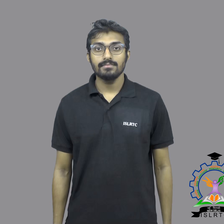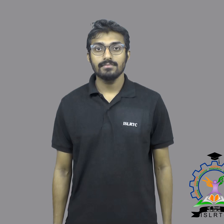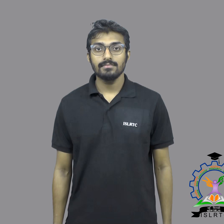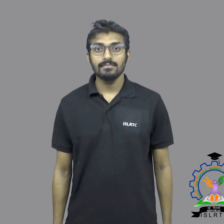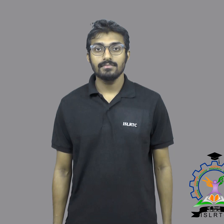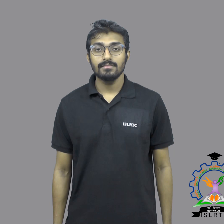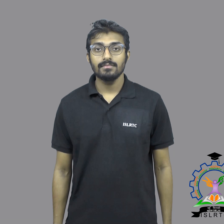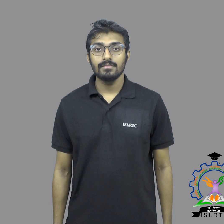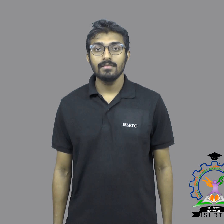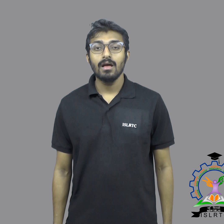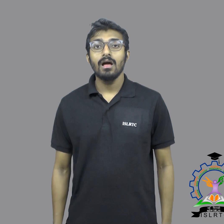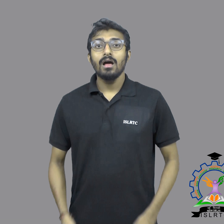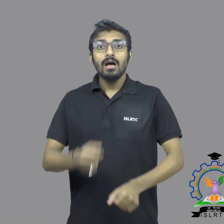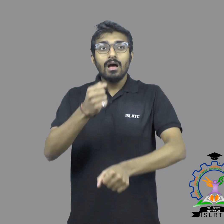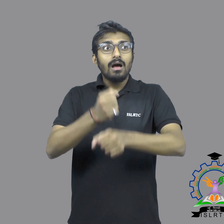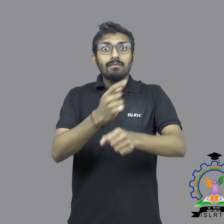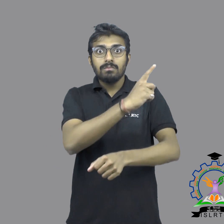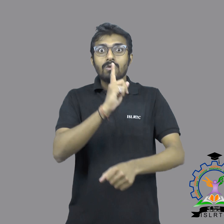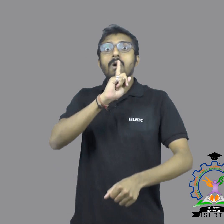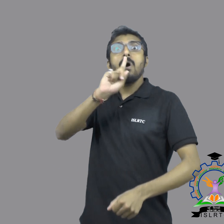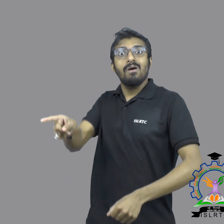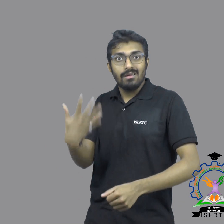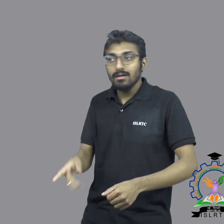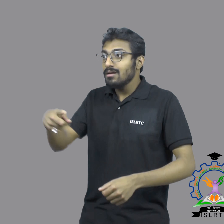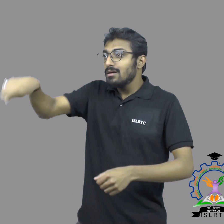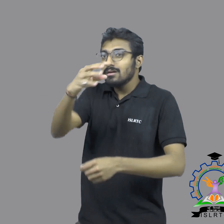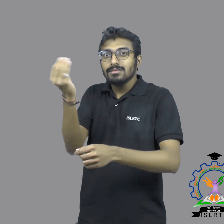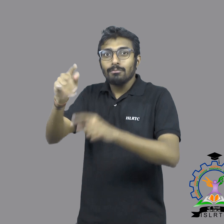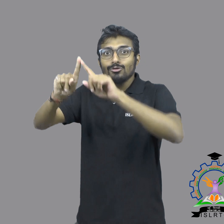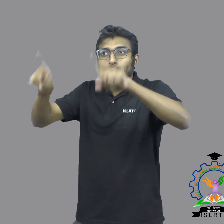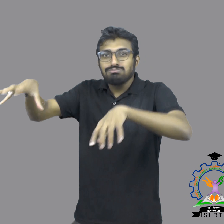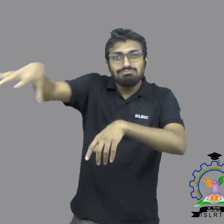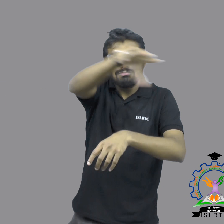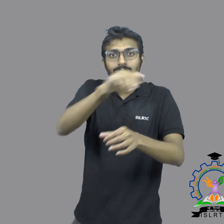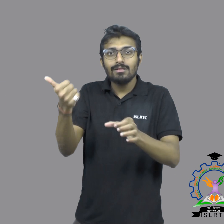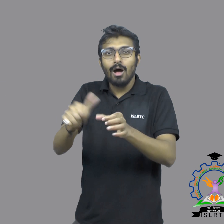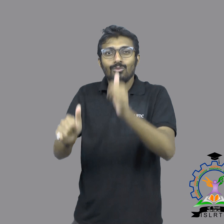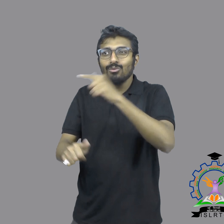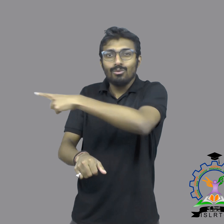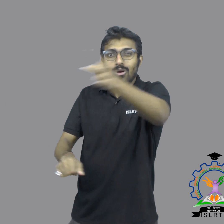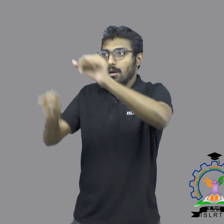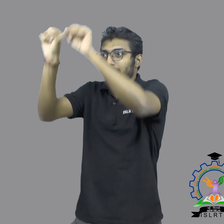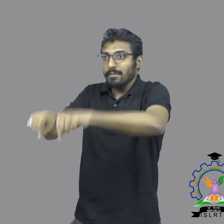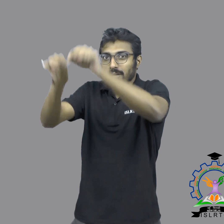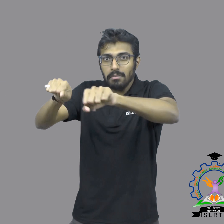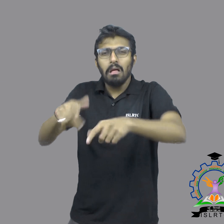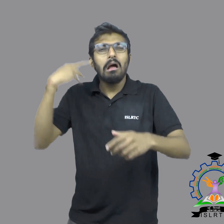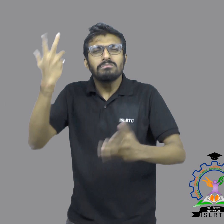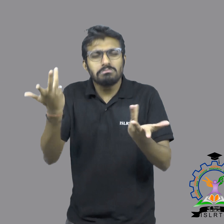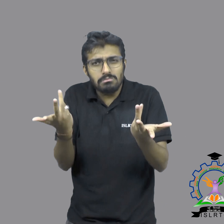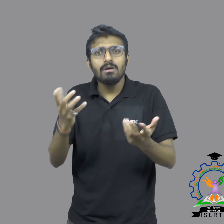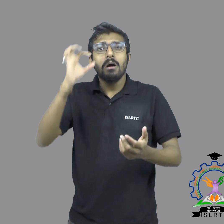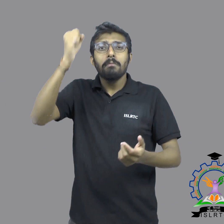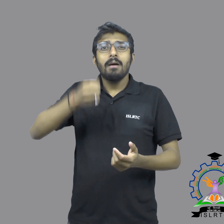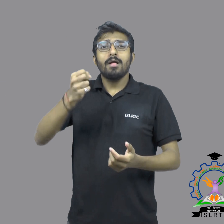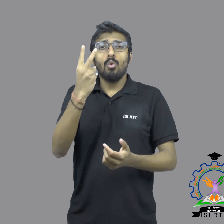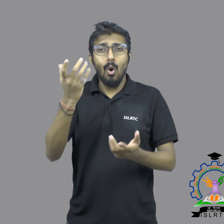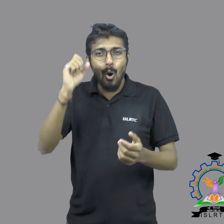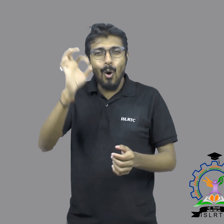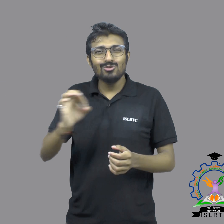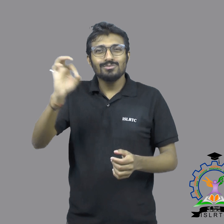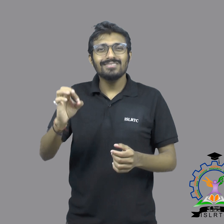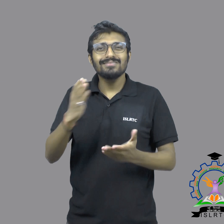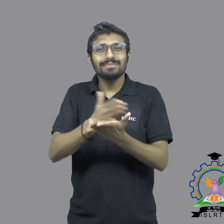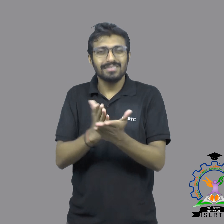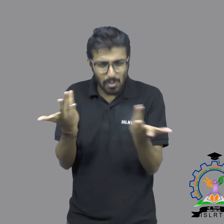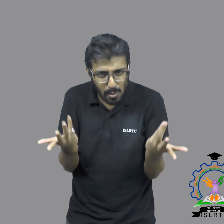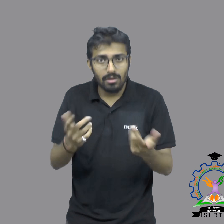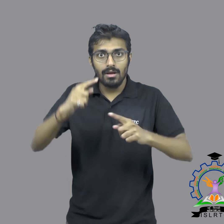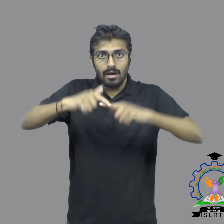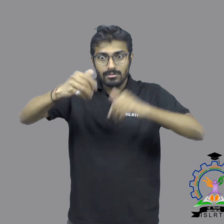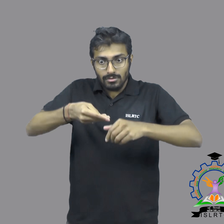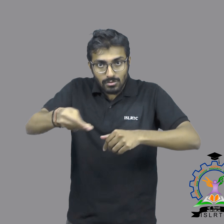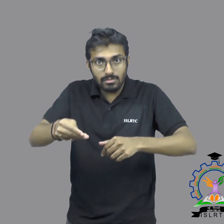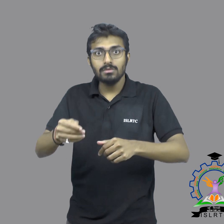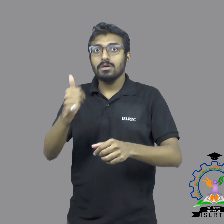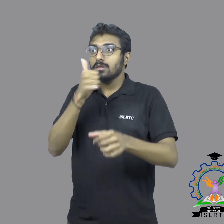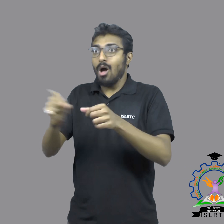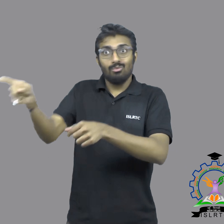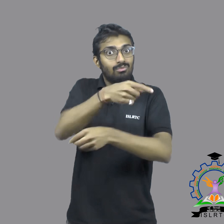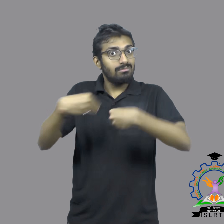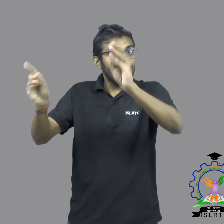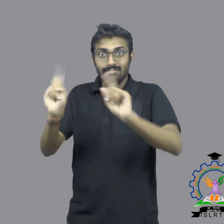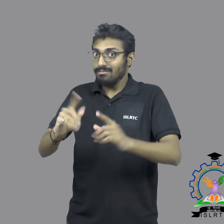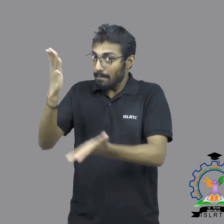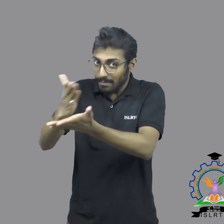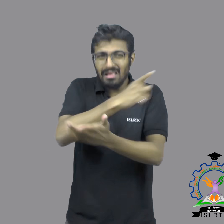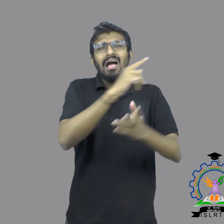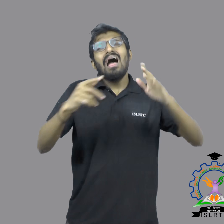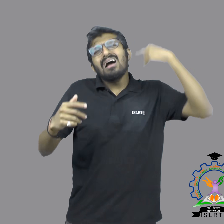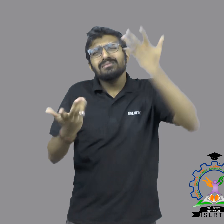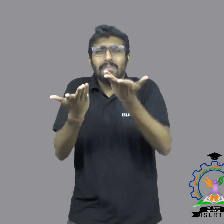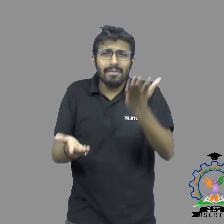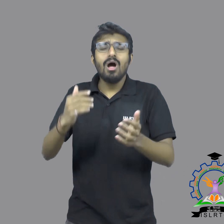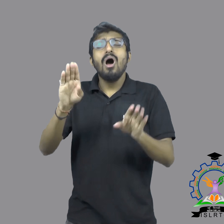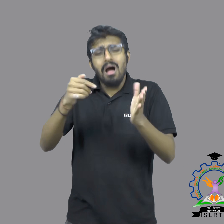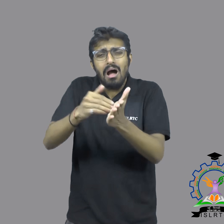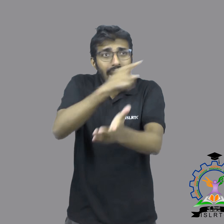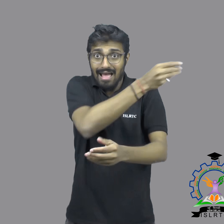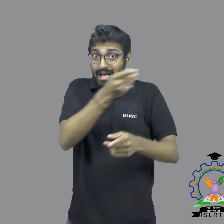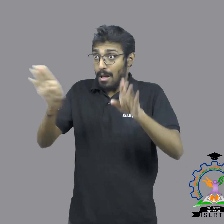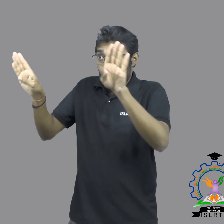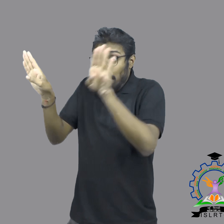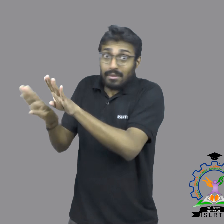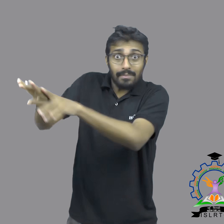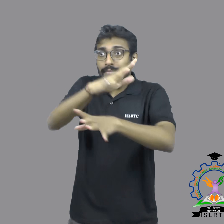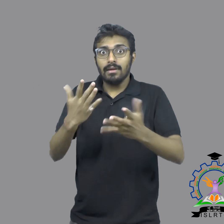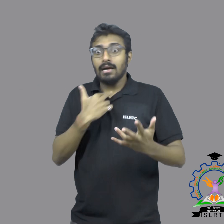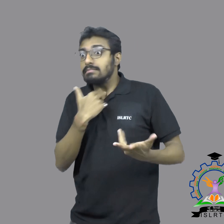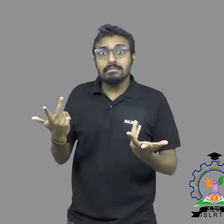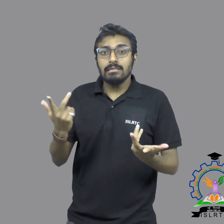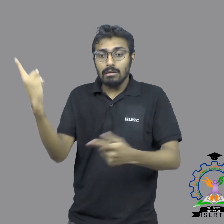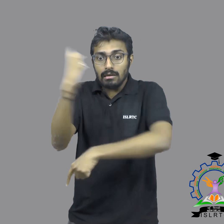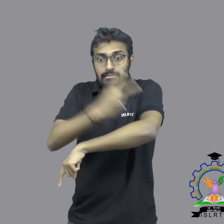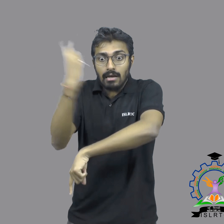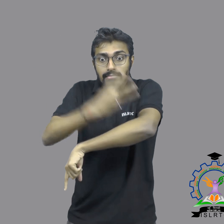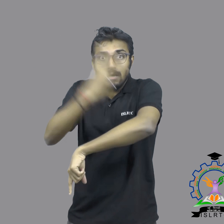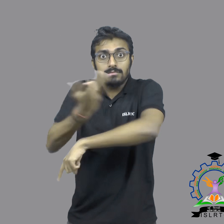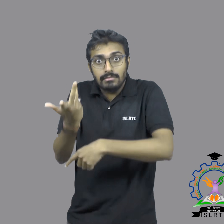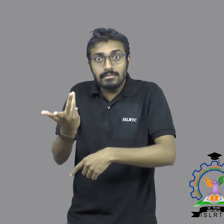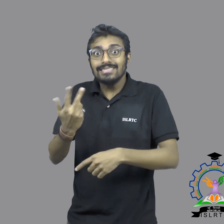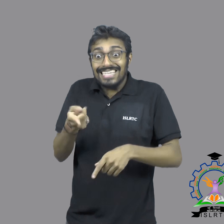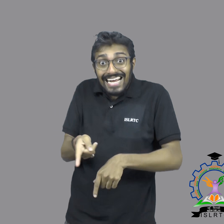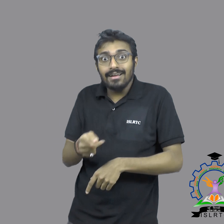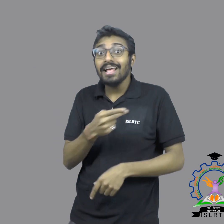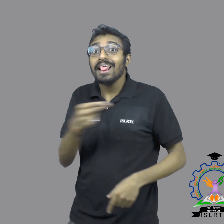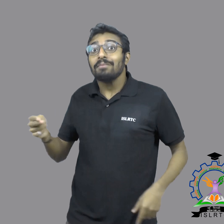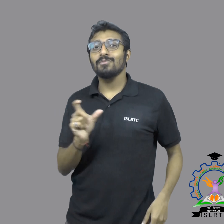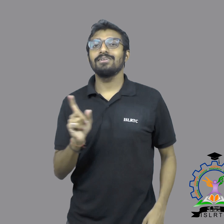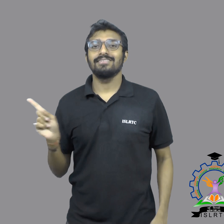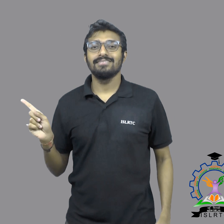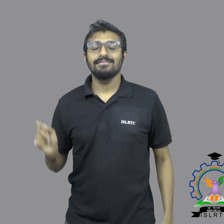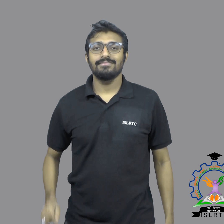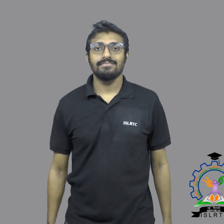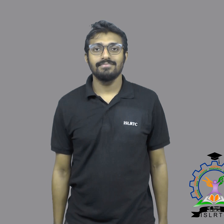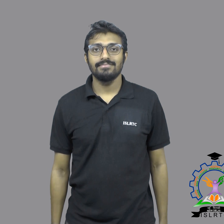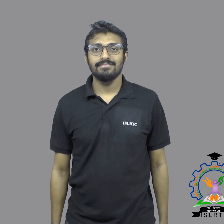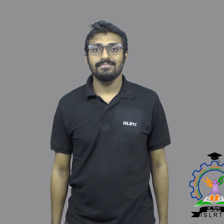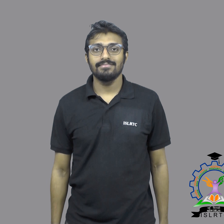Dry Days